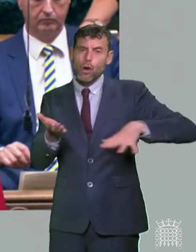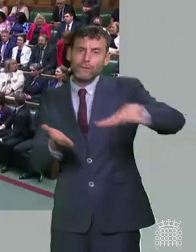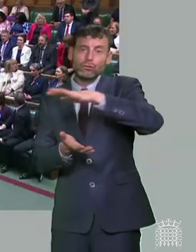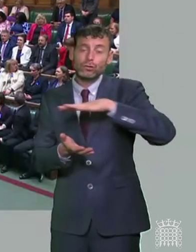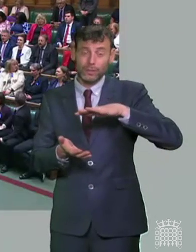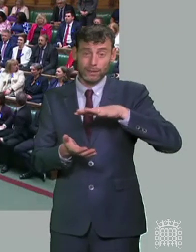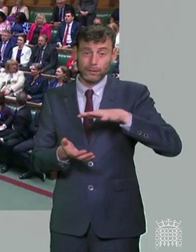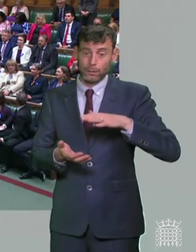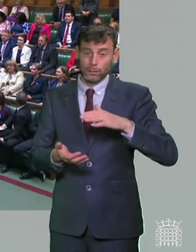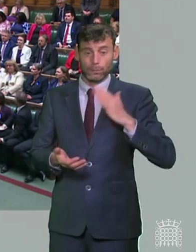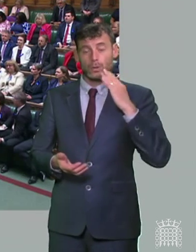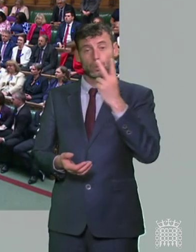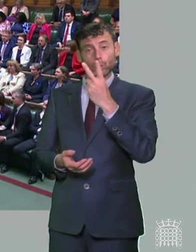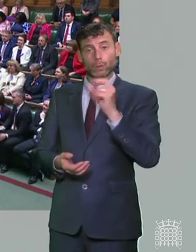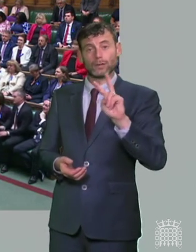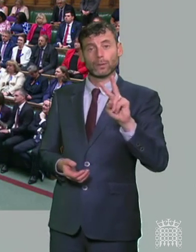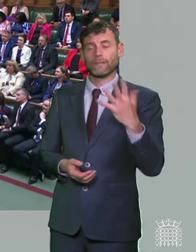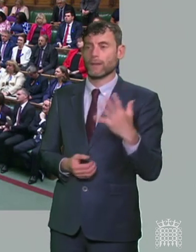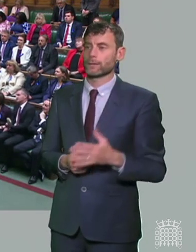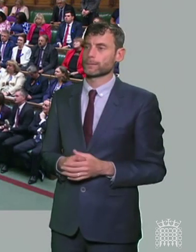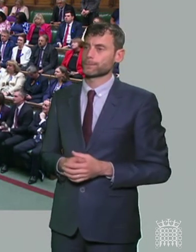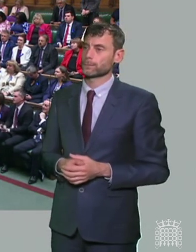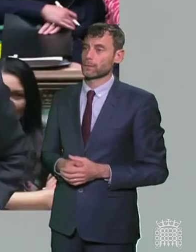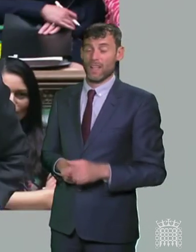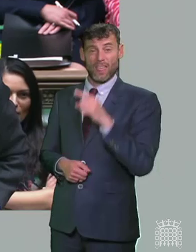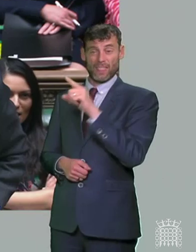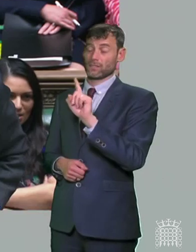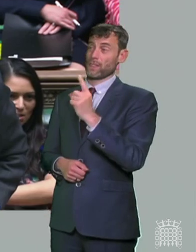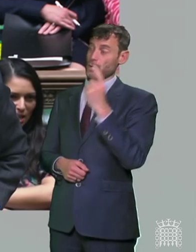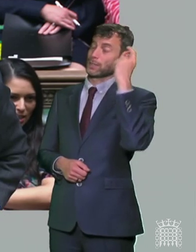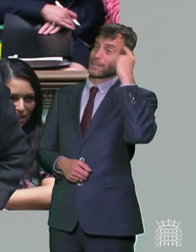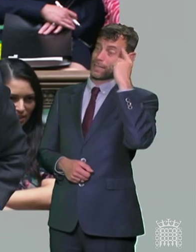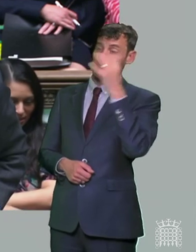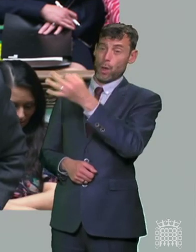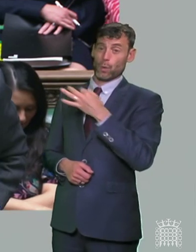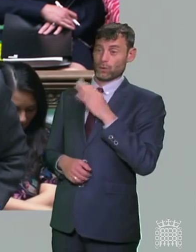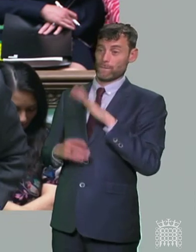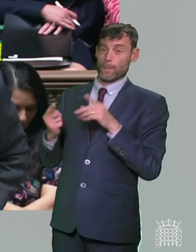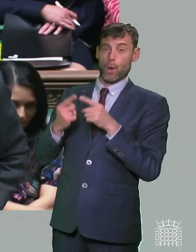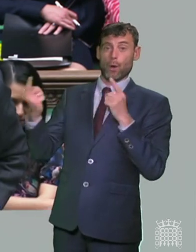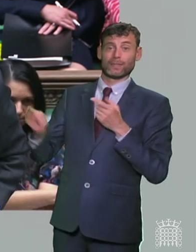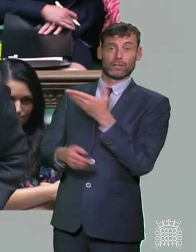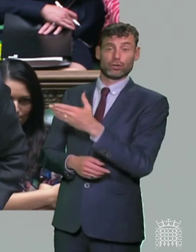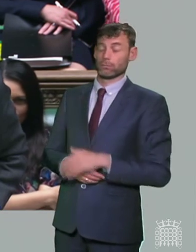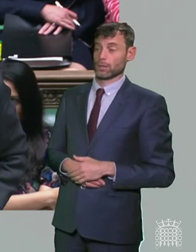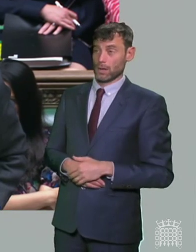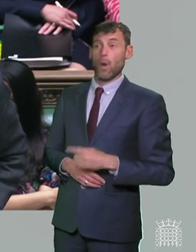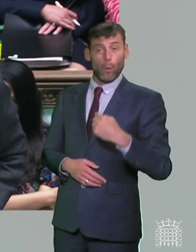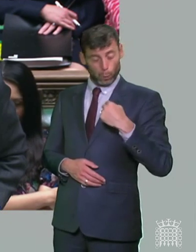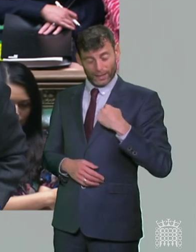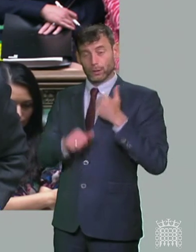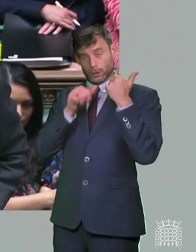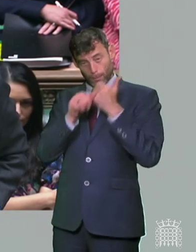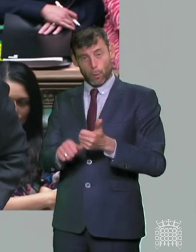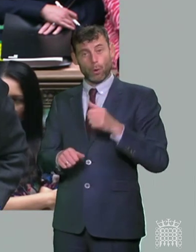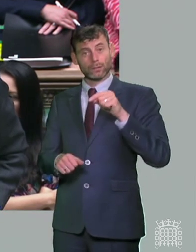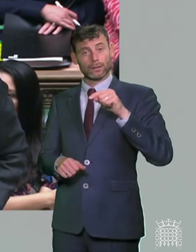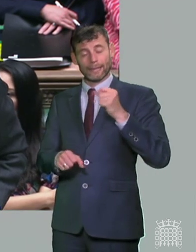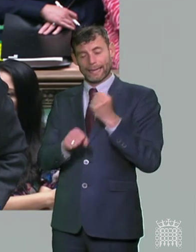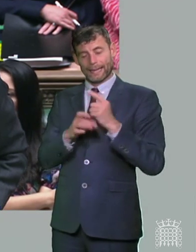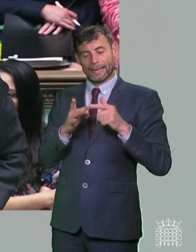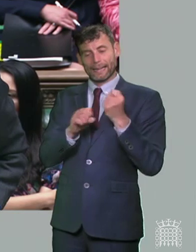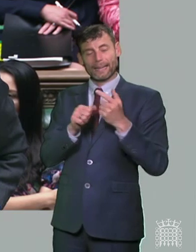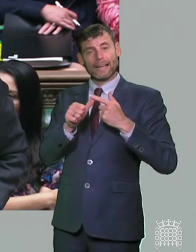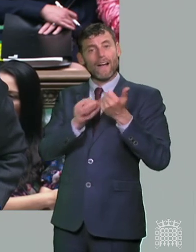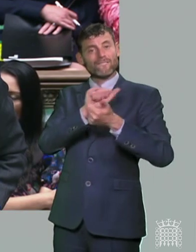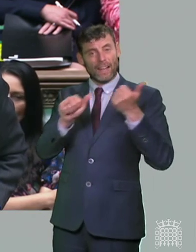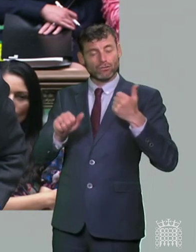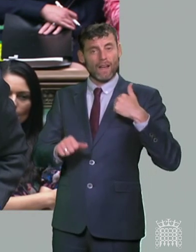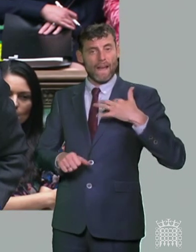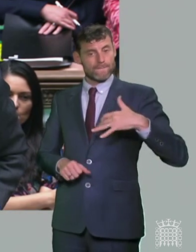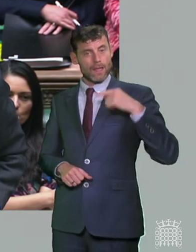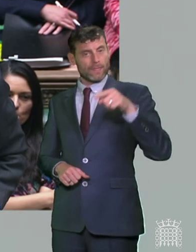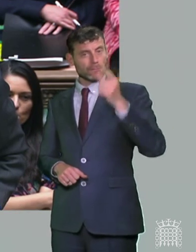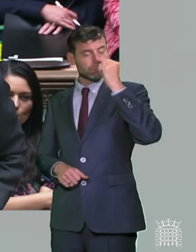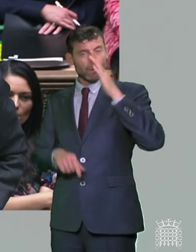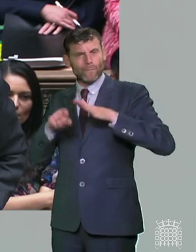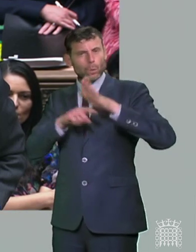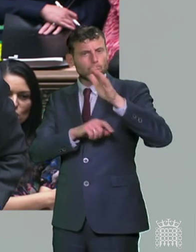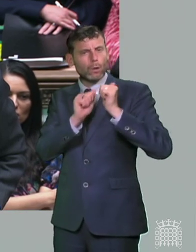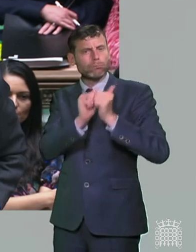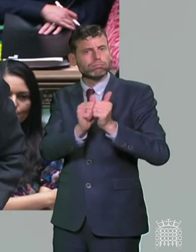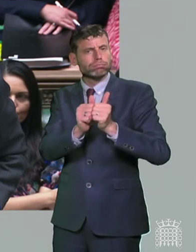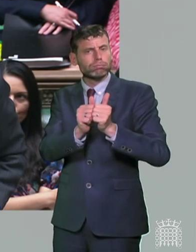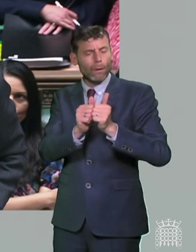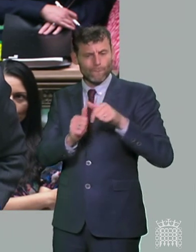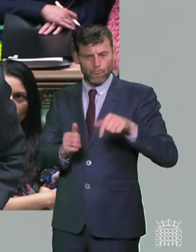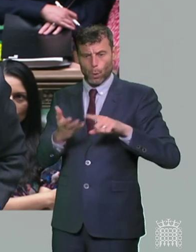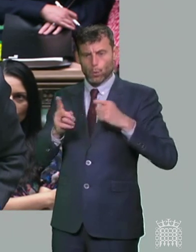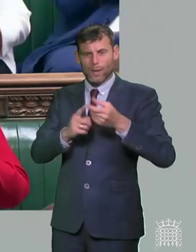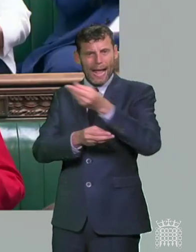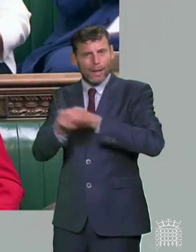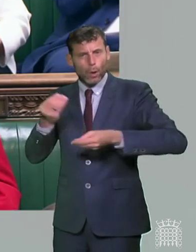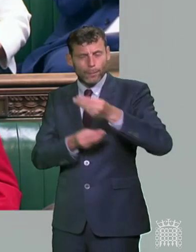That is probably the first sensible question from the Opposition Benches, and I can tell the honourable Lady that we do actively support gigafactories because I believe they can be a huge advantage for the UK economy.